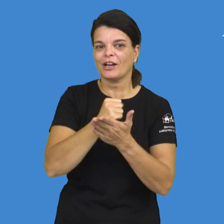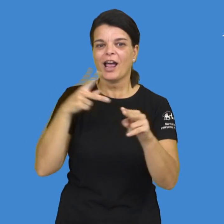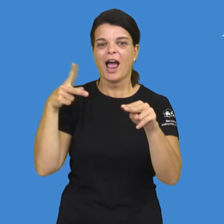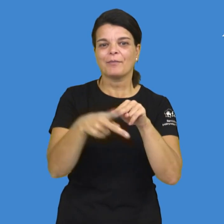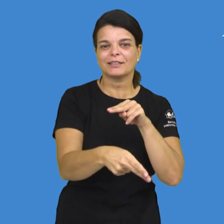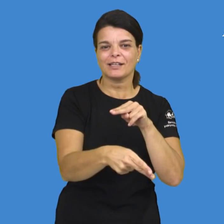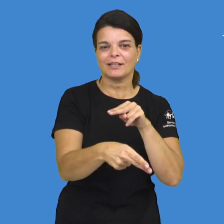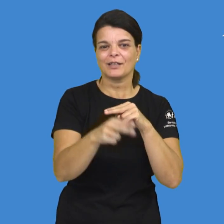evitar